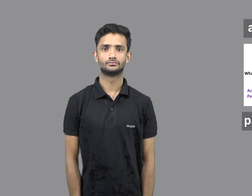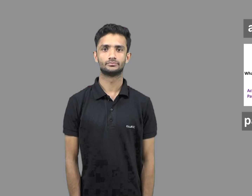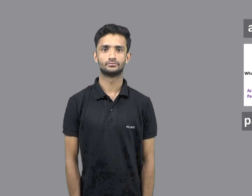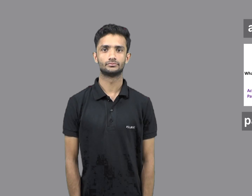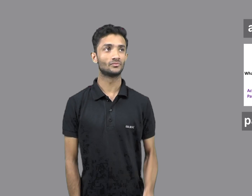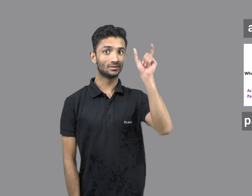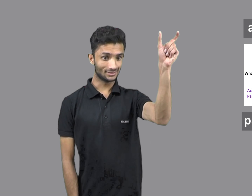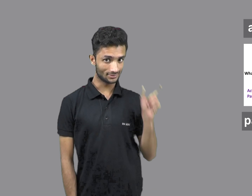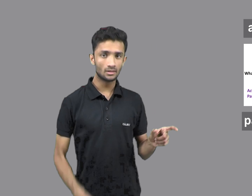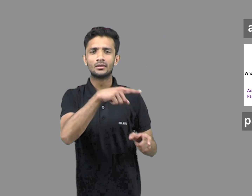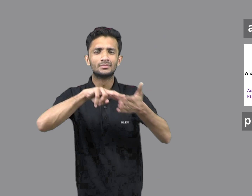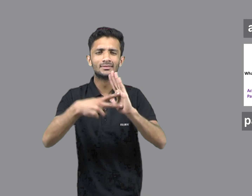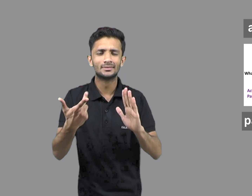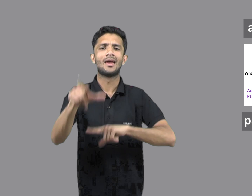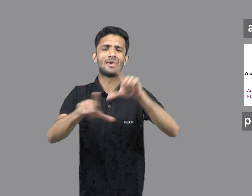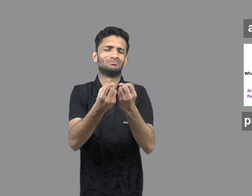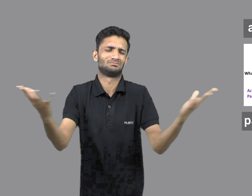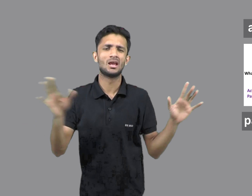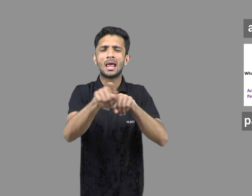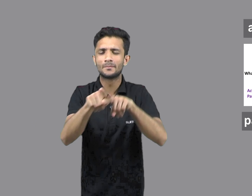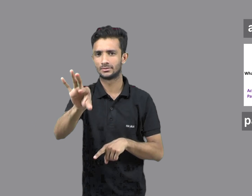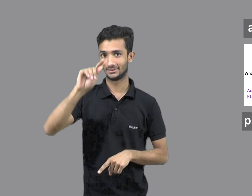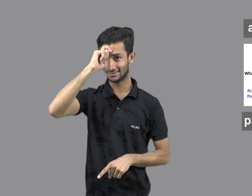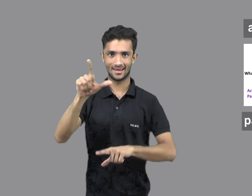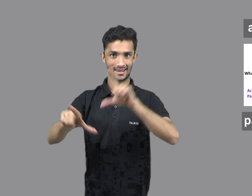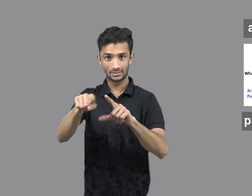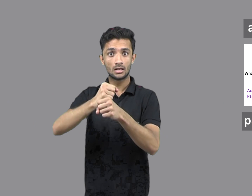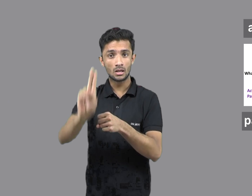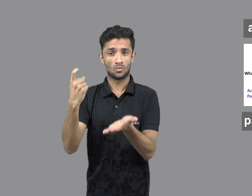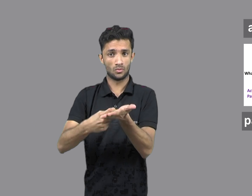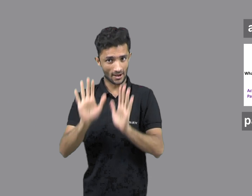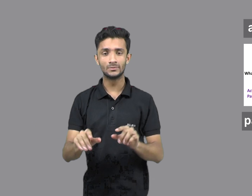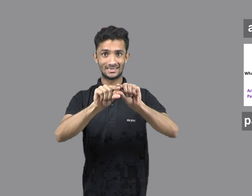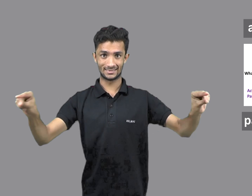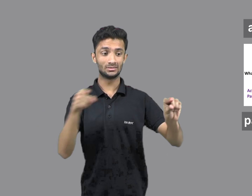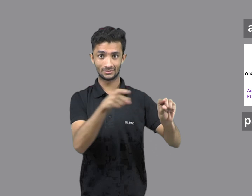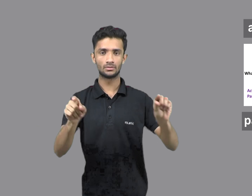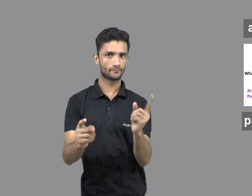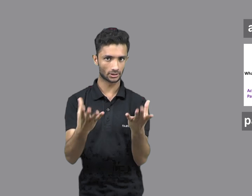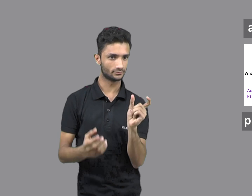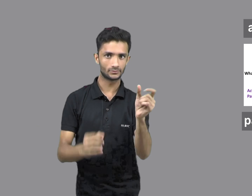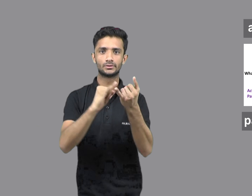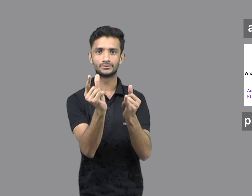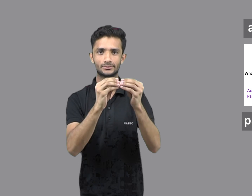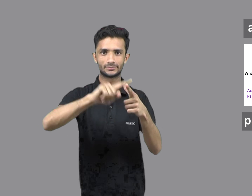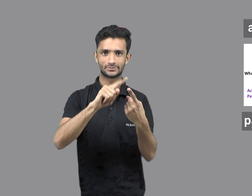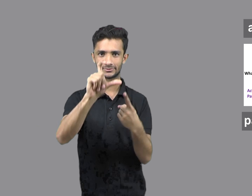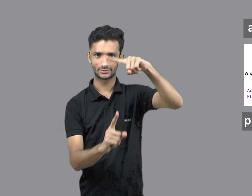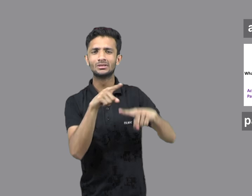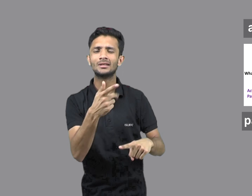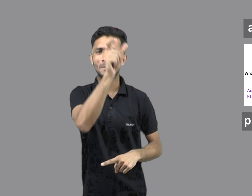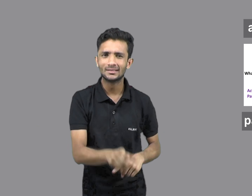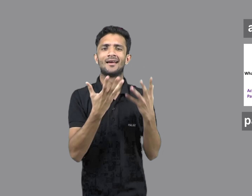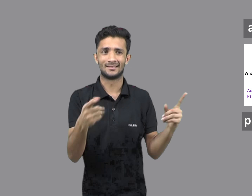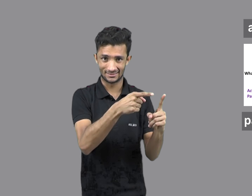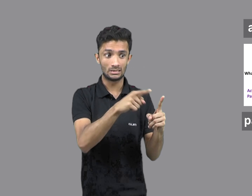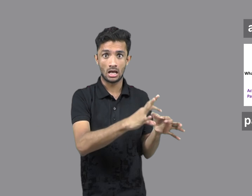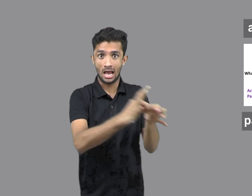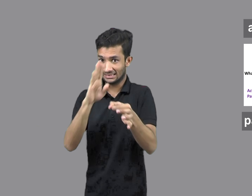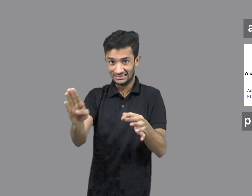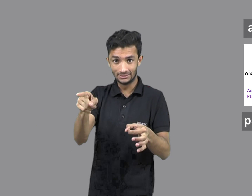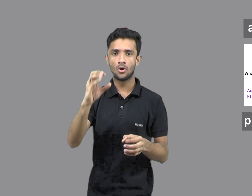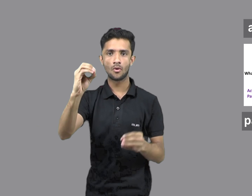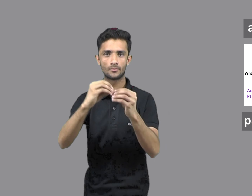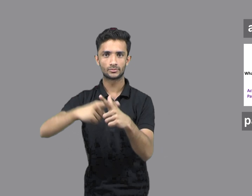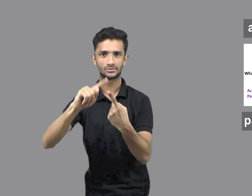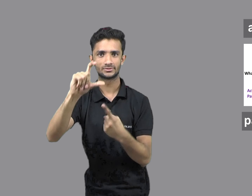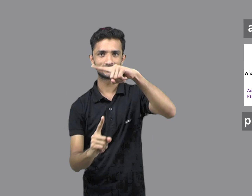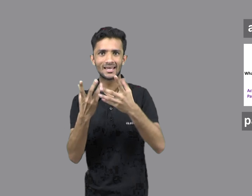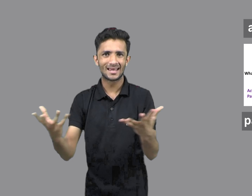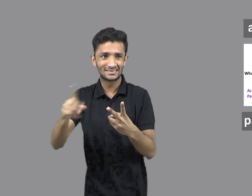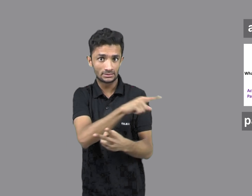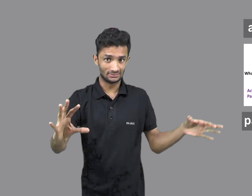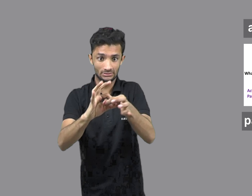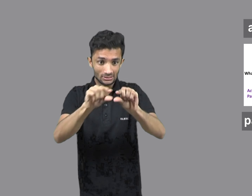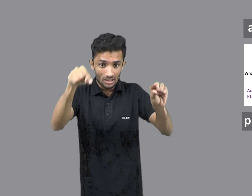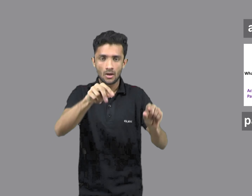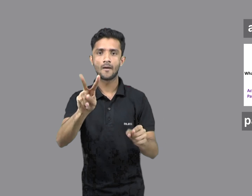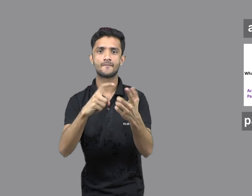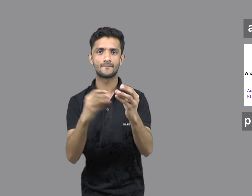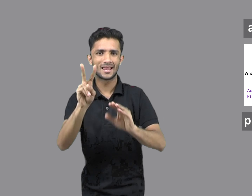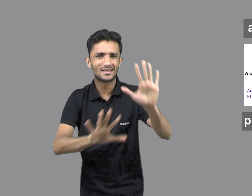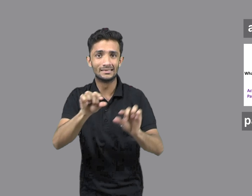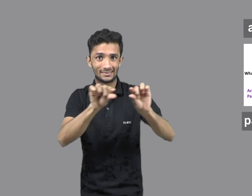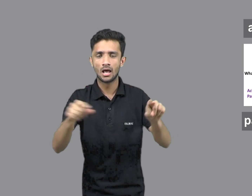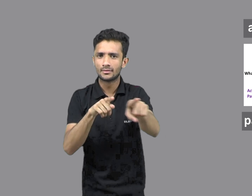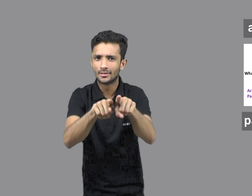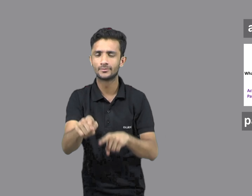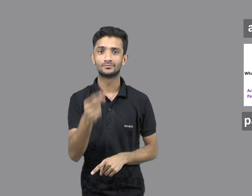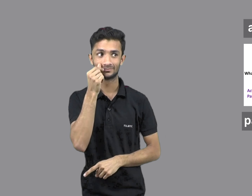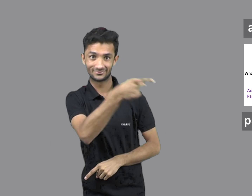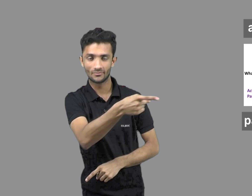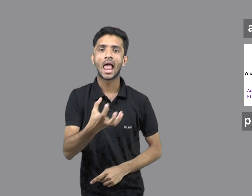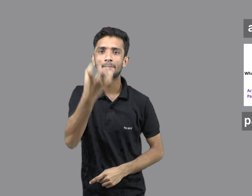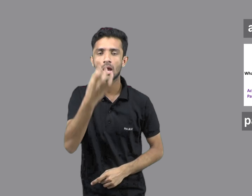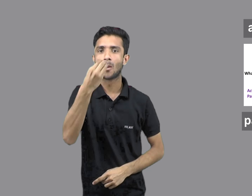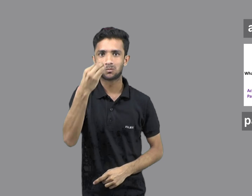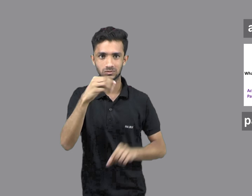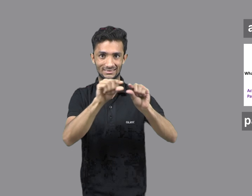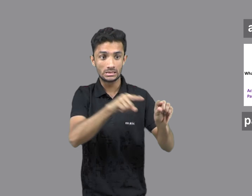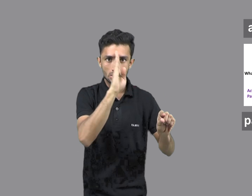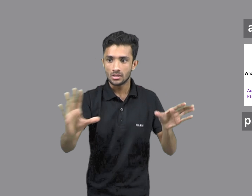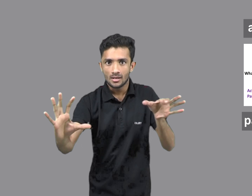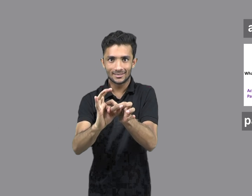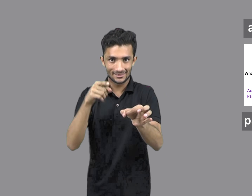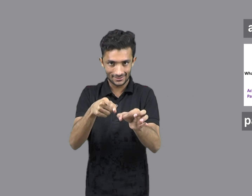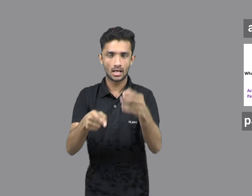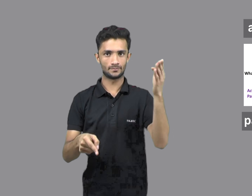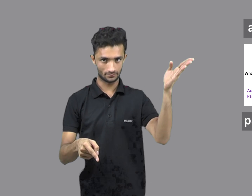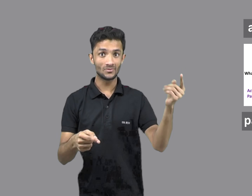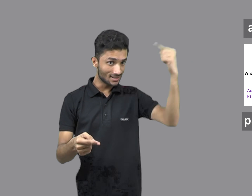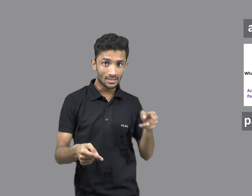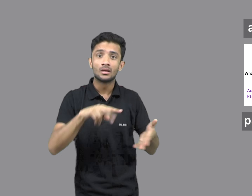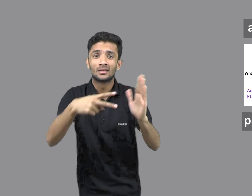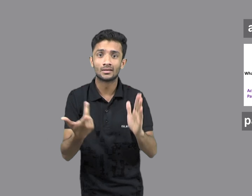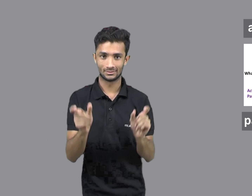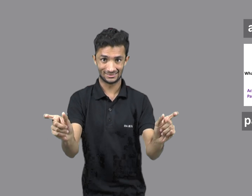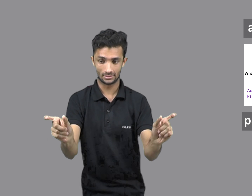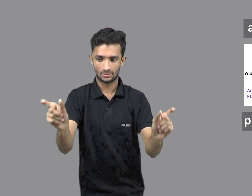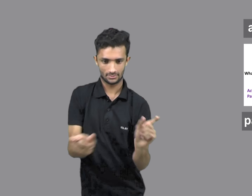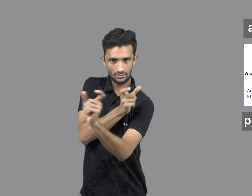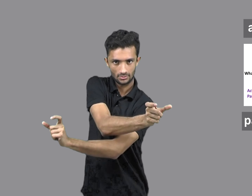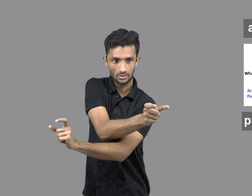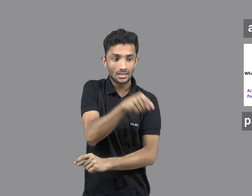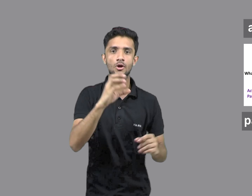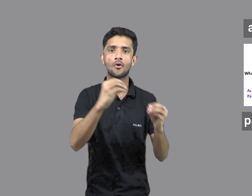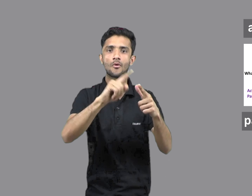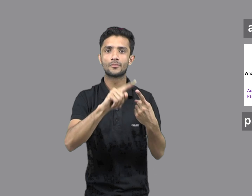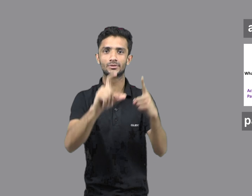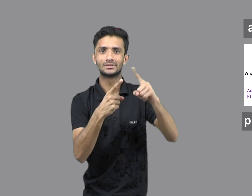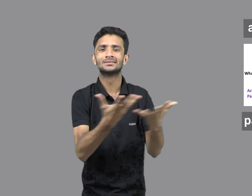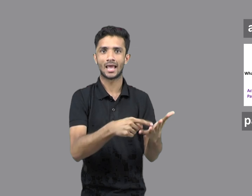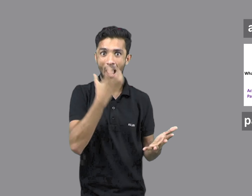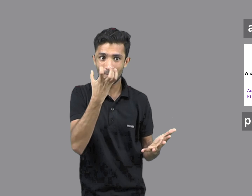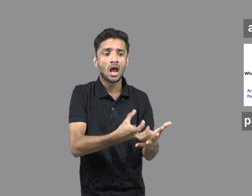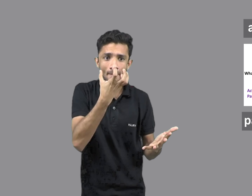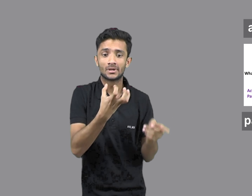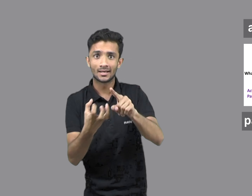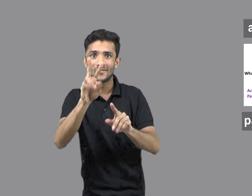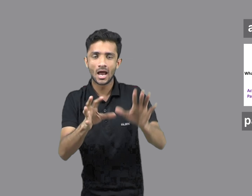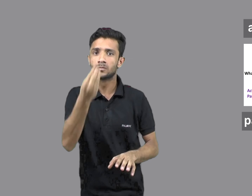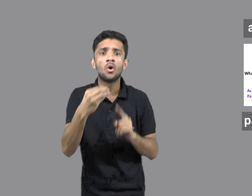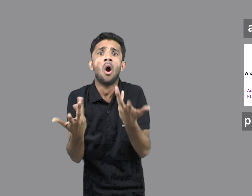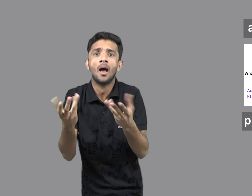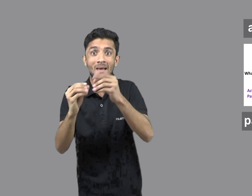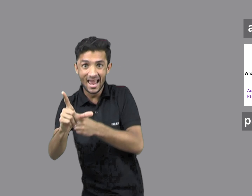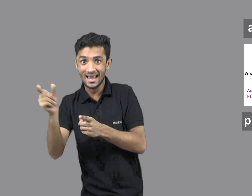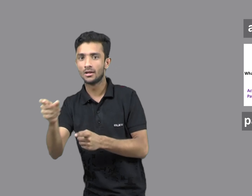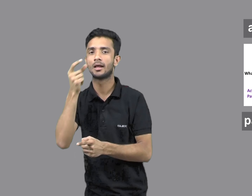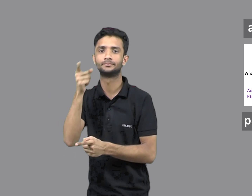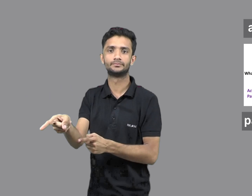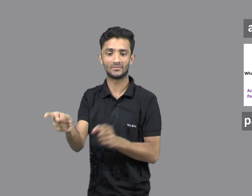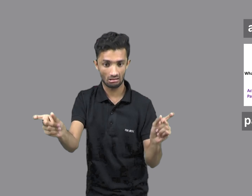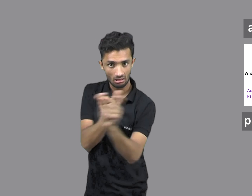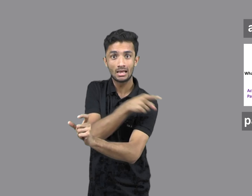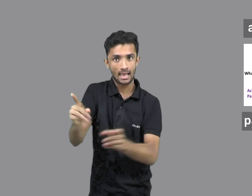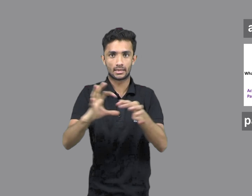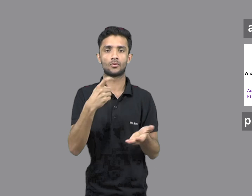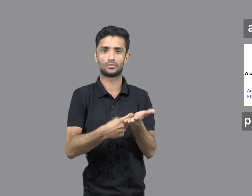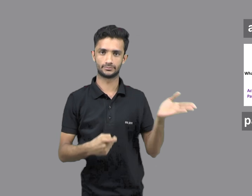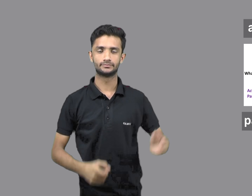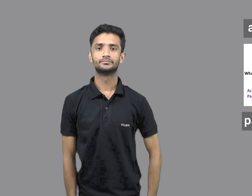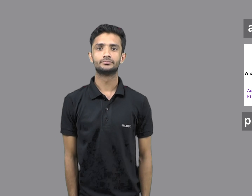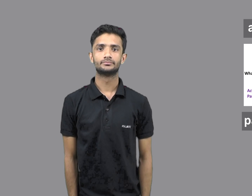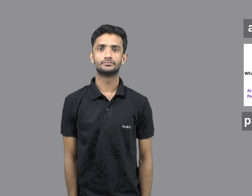Active voice and Passive voice